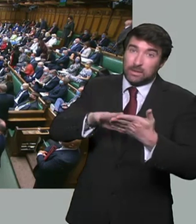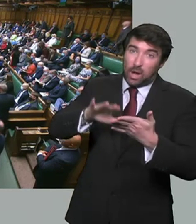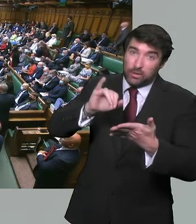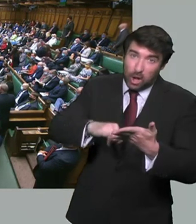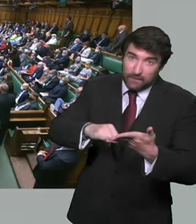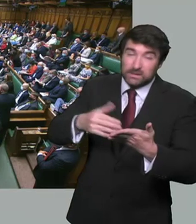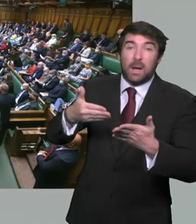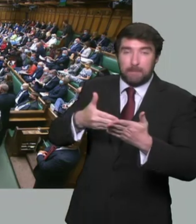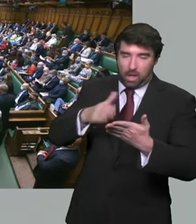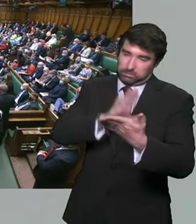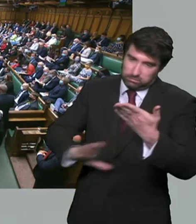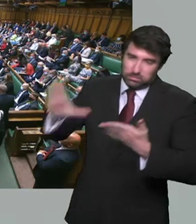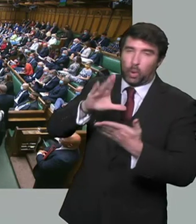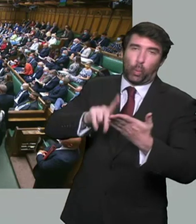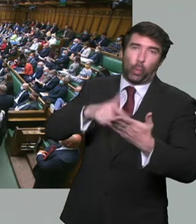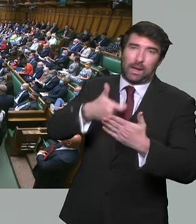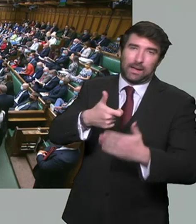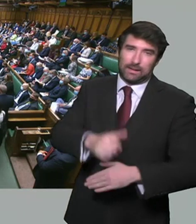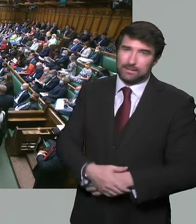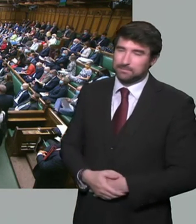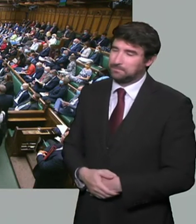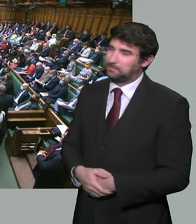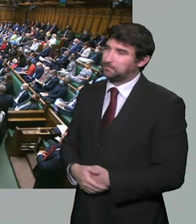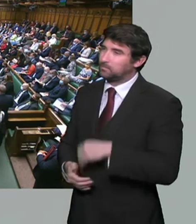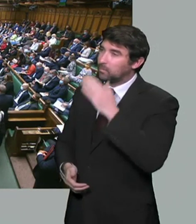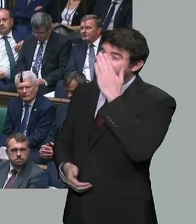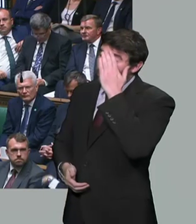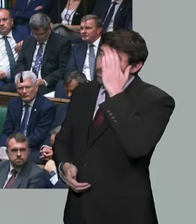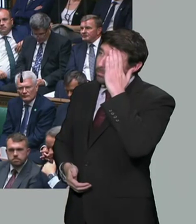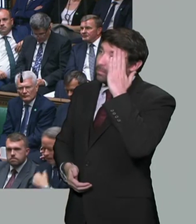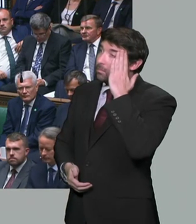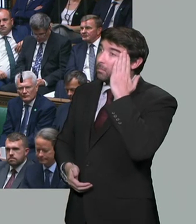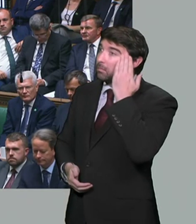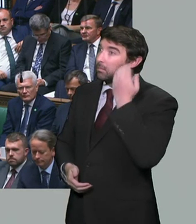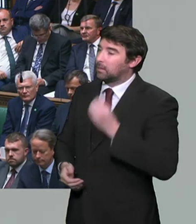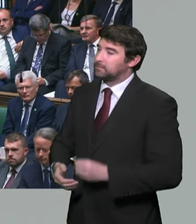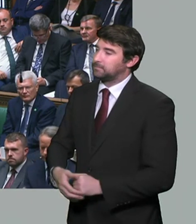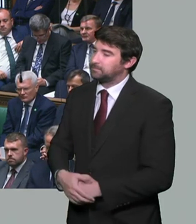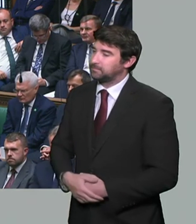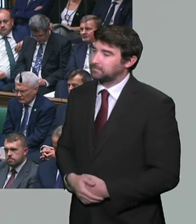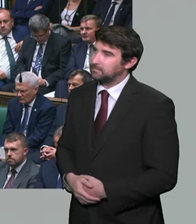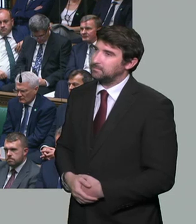The growing populations of Grantham and Stamford require a long-term integrated healthcare strategy.